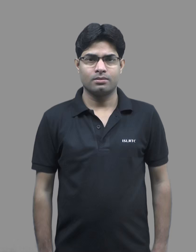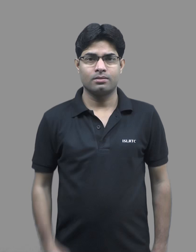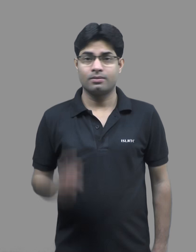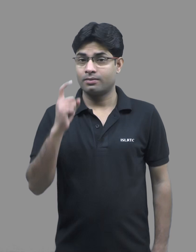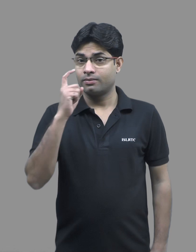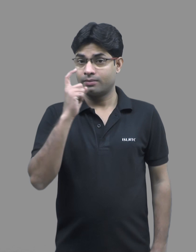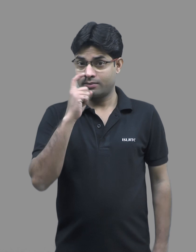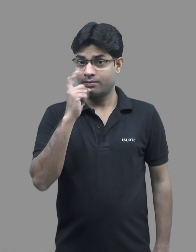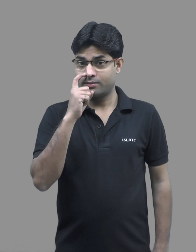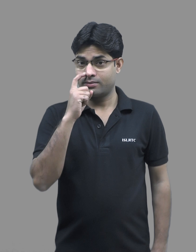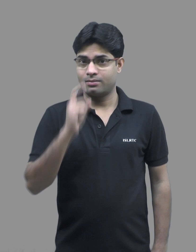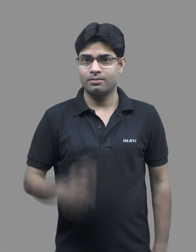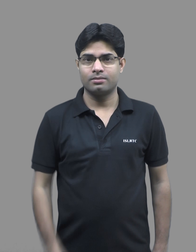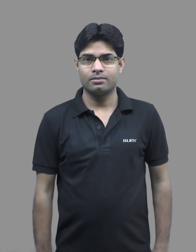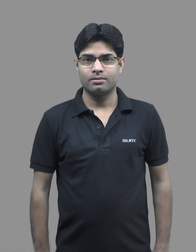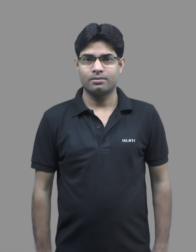Woman Female